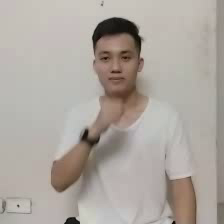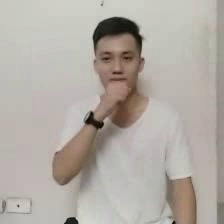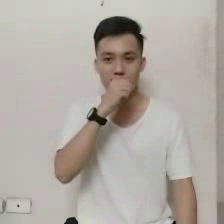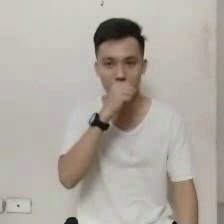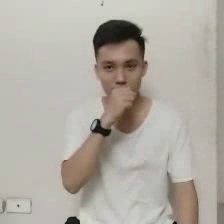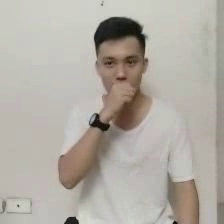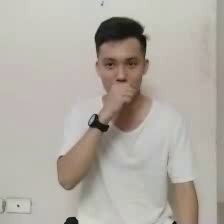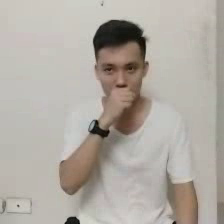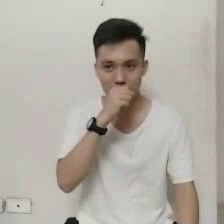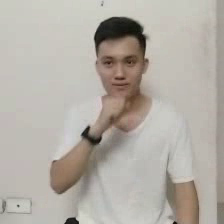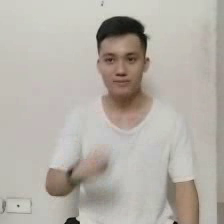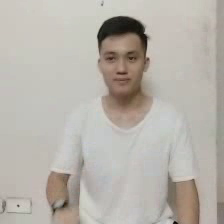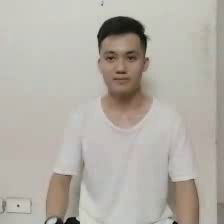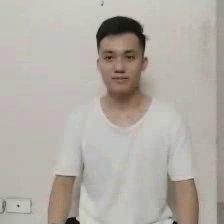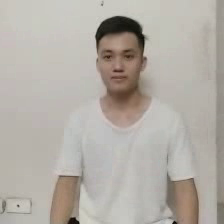Ho